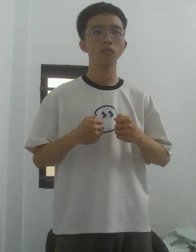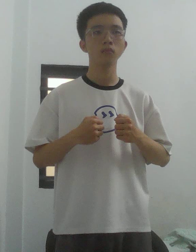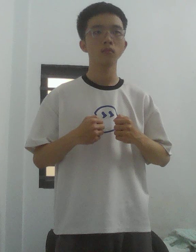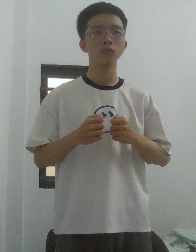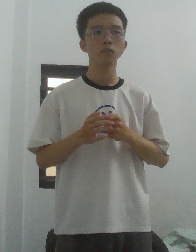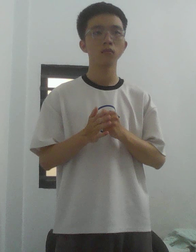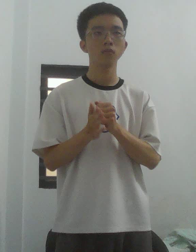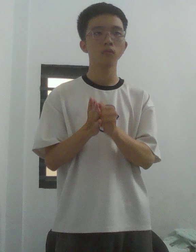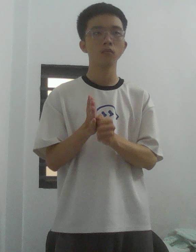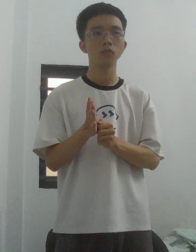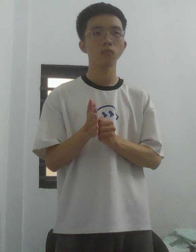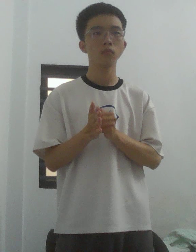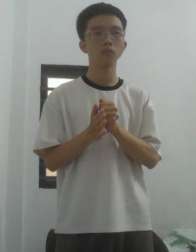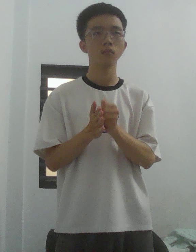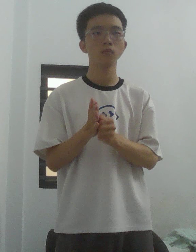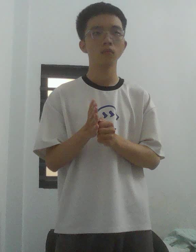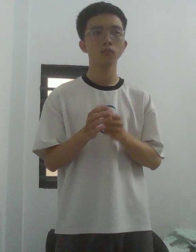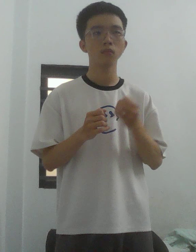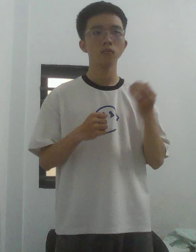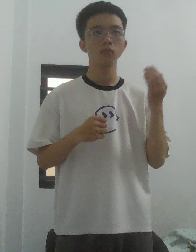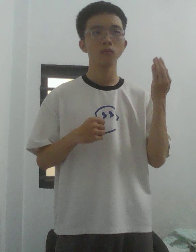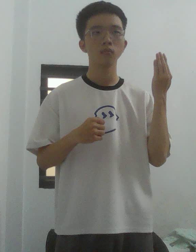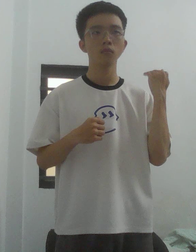thang truoc